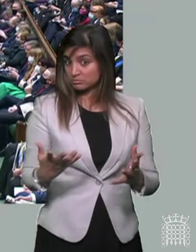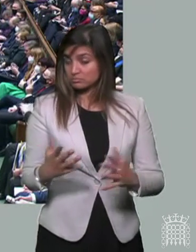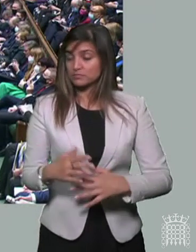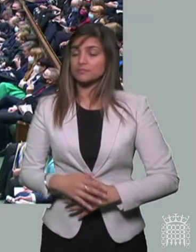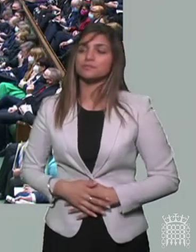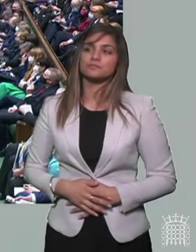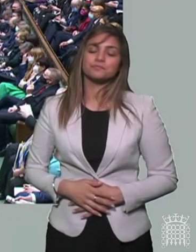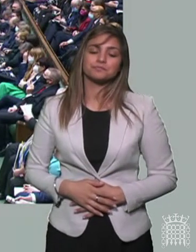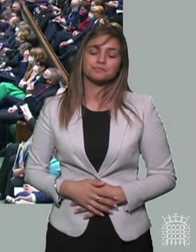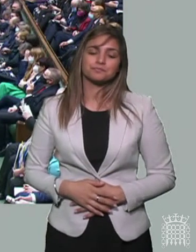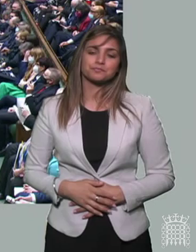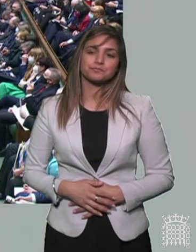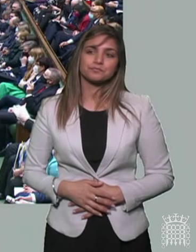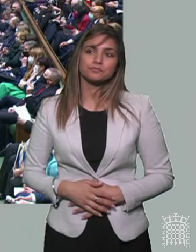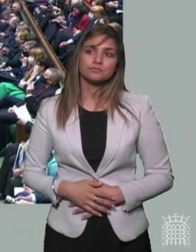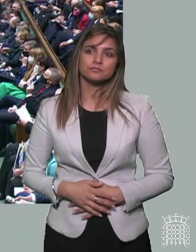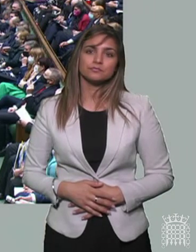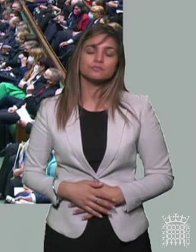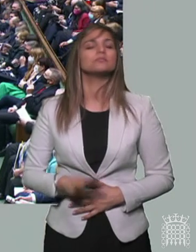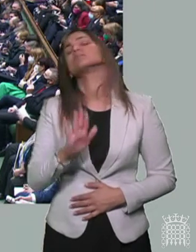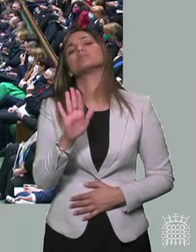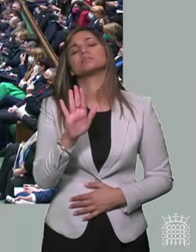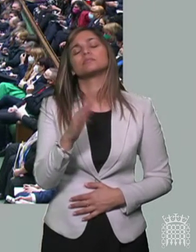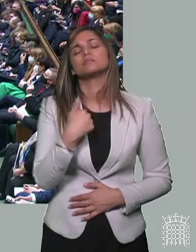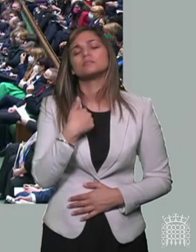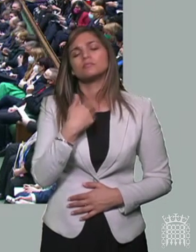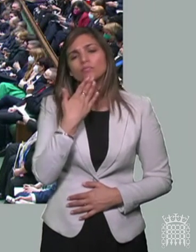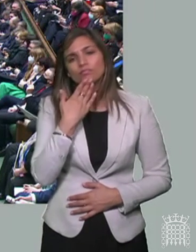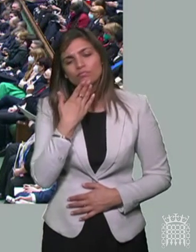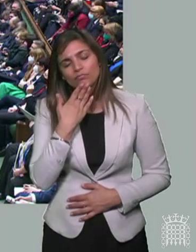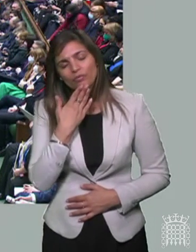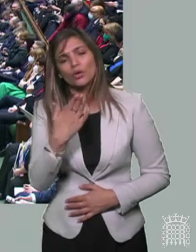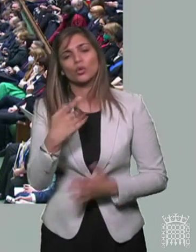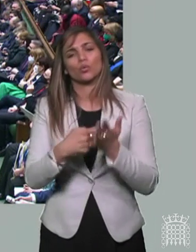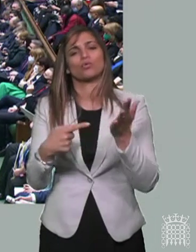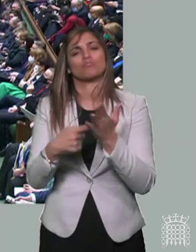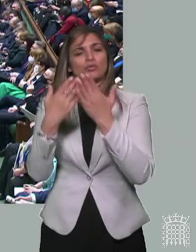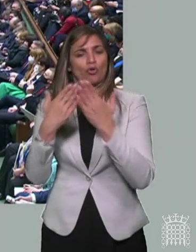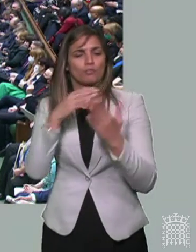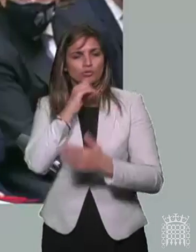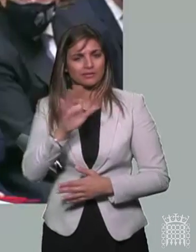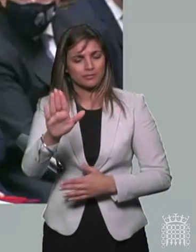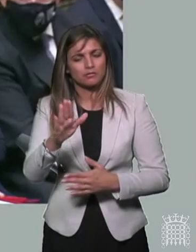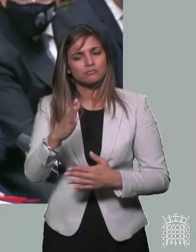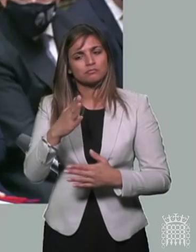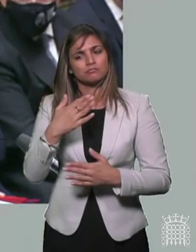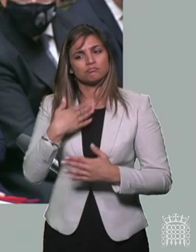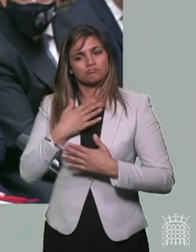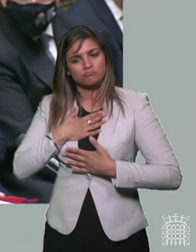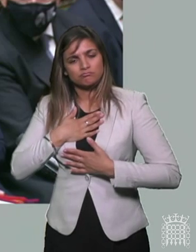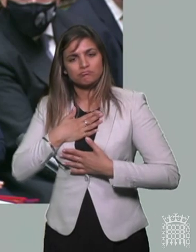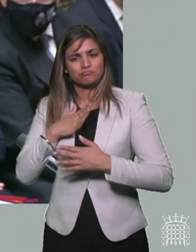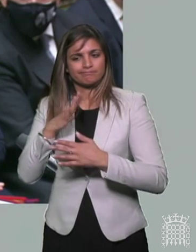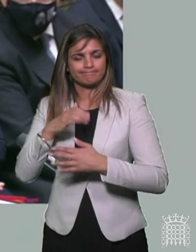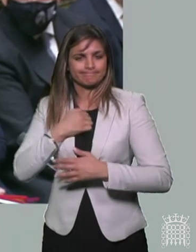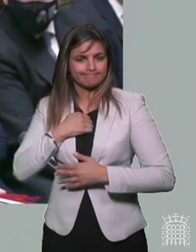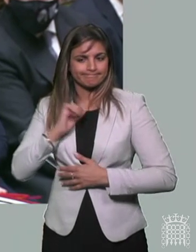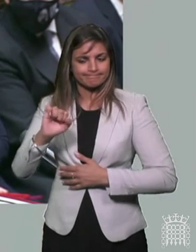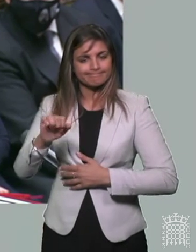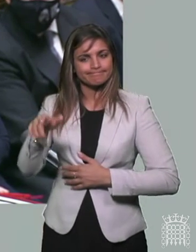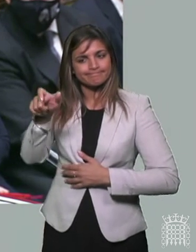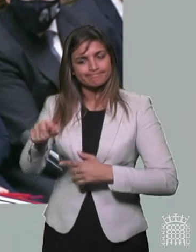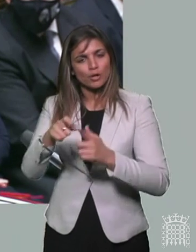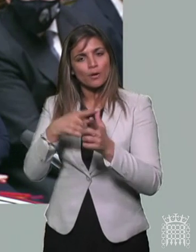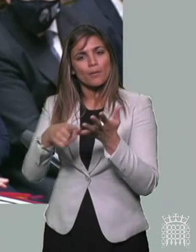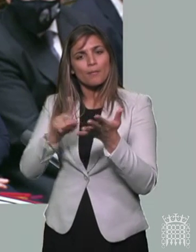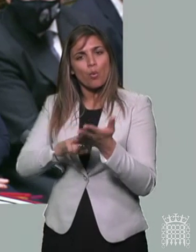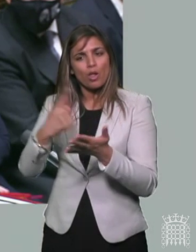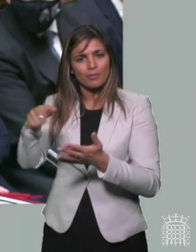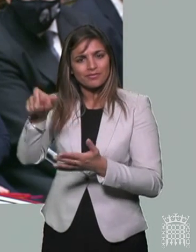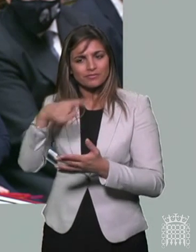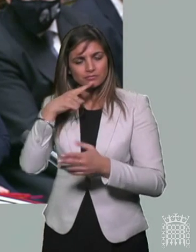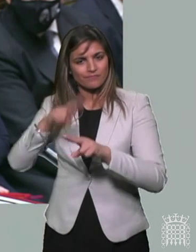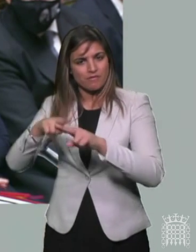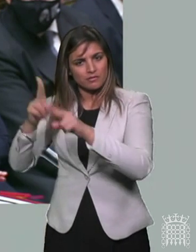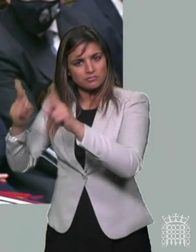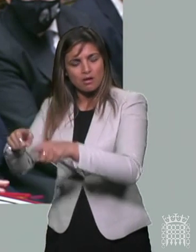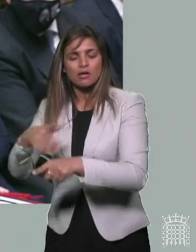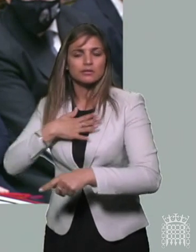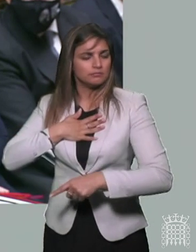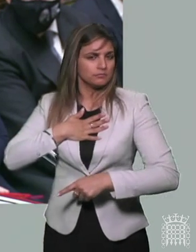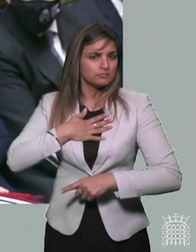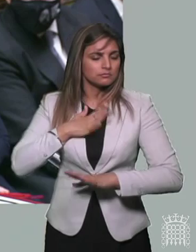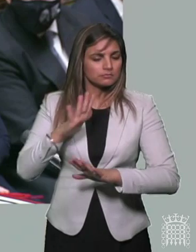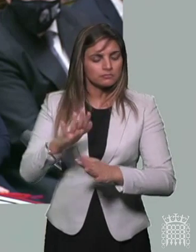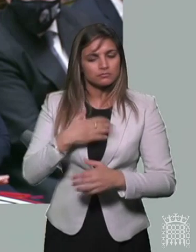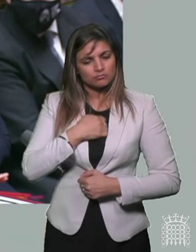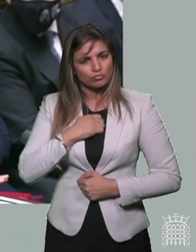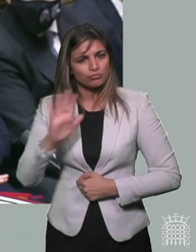I thank the right honourable Gentleman. I want to offer my condolences to his constituent who wrote to him, and just to remind him of what I said earlier.